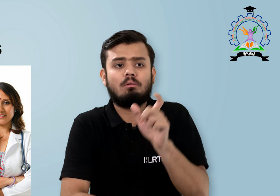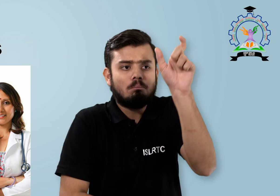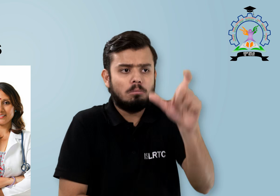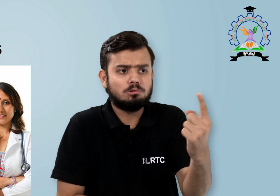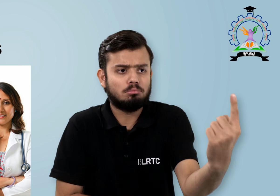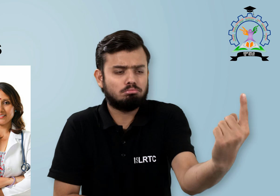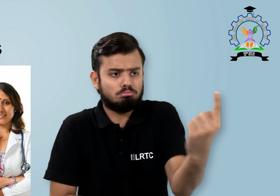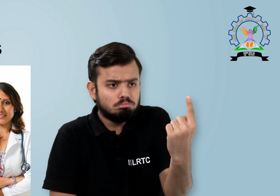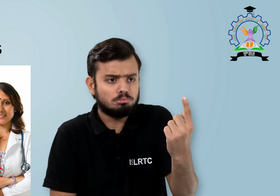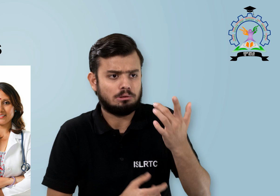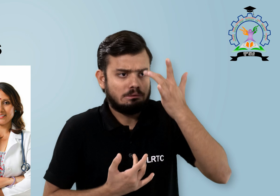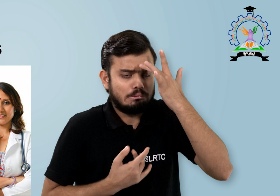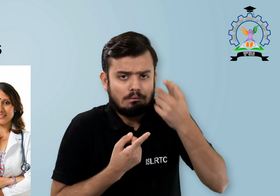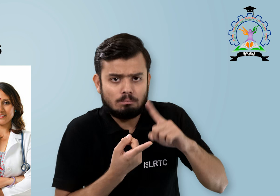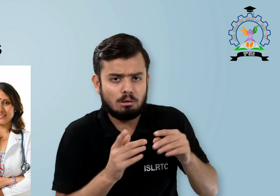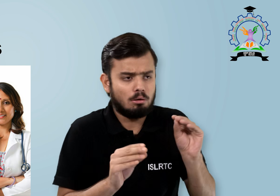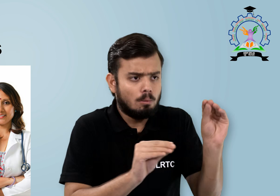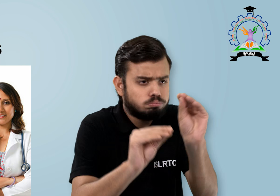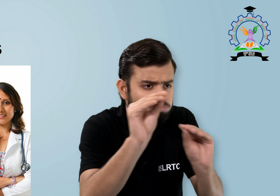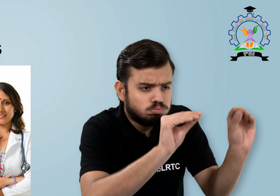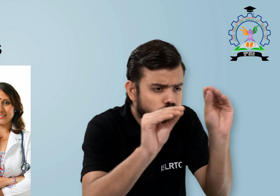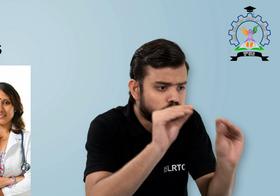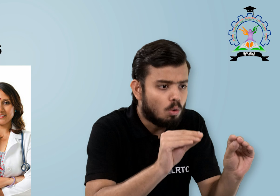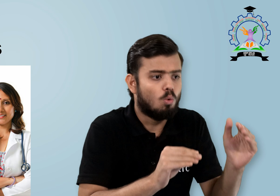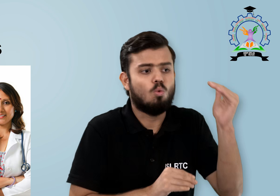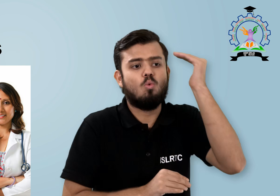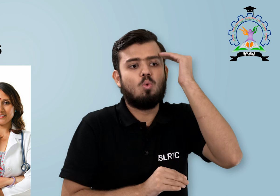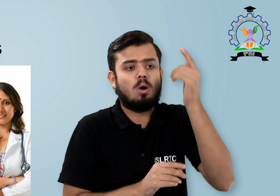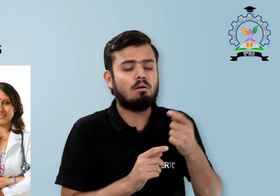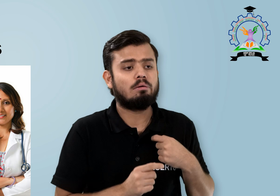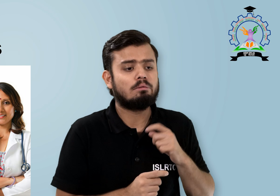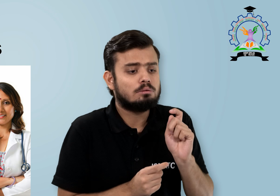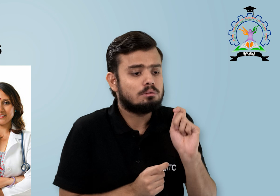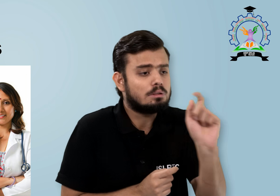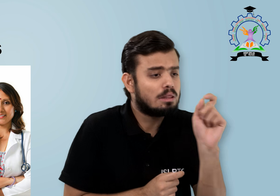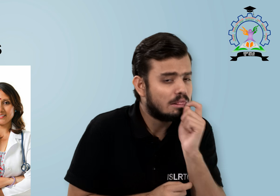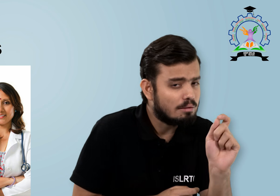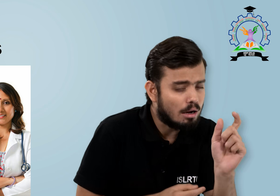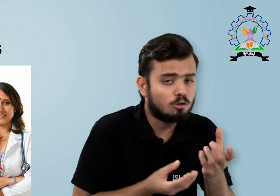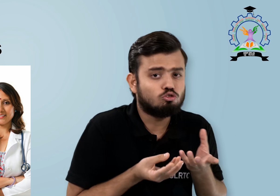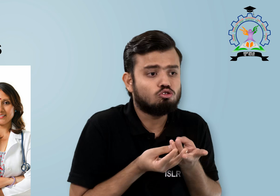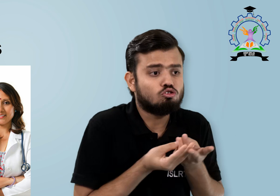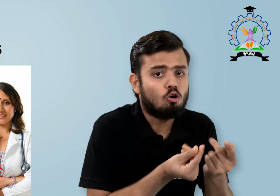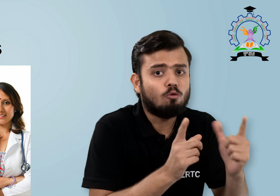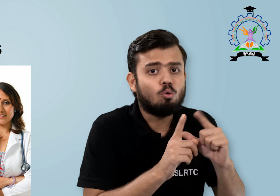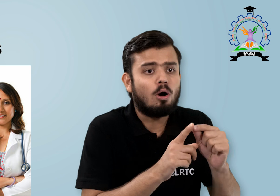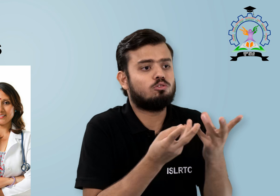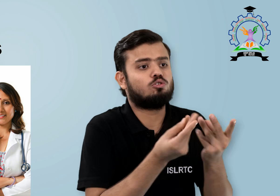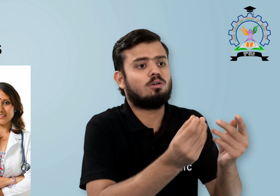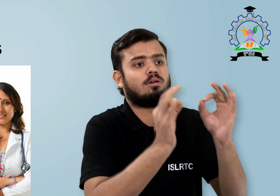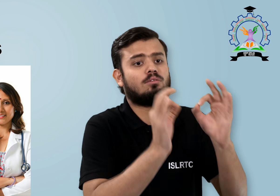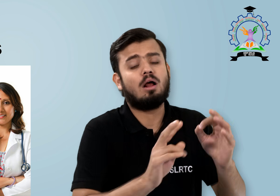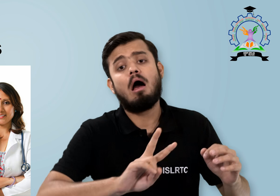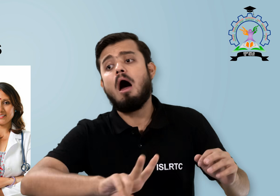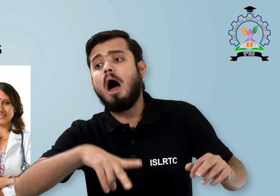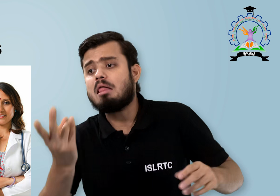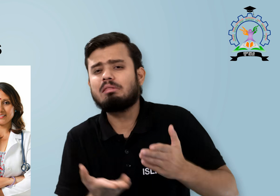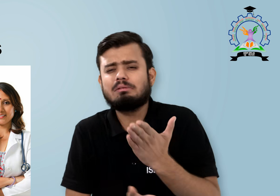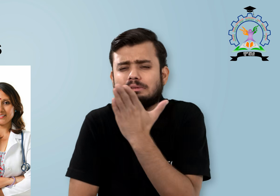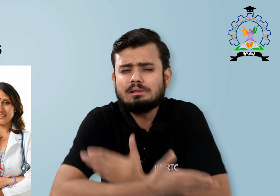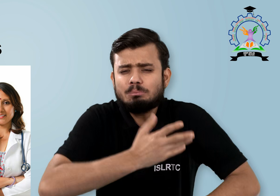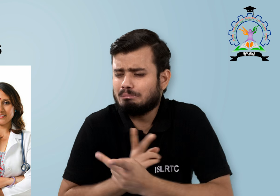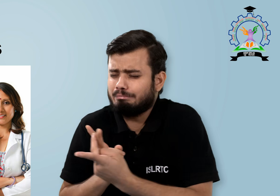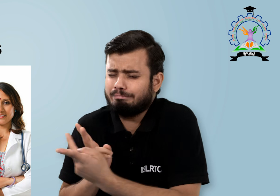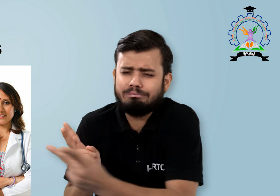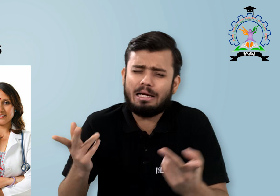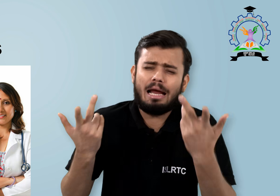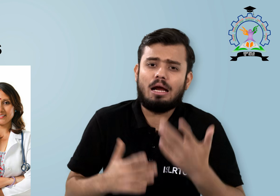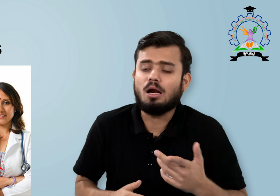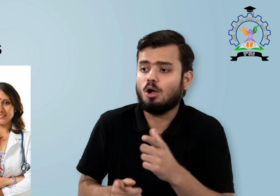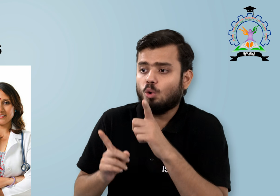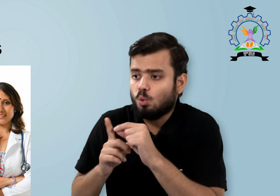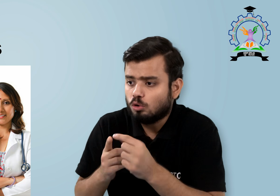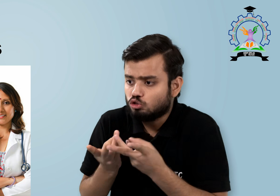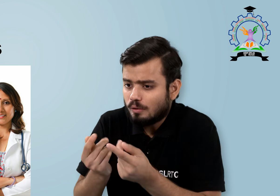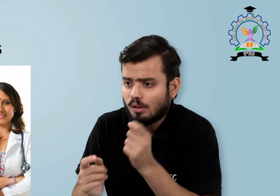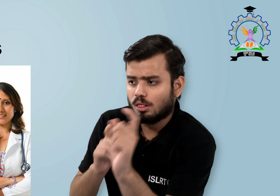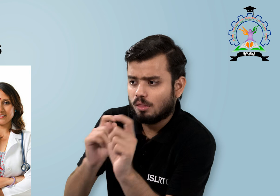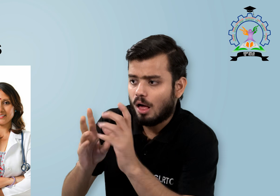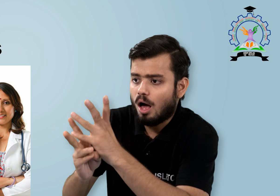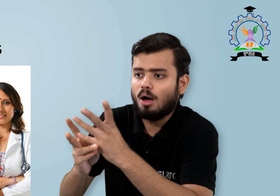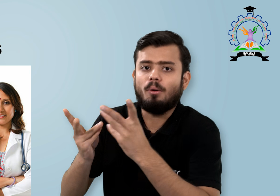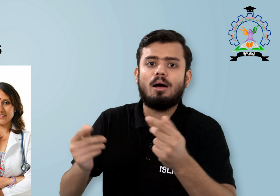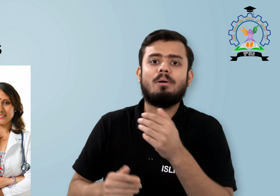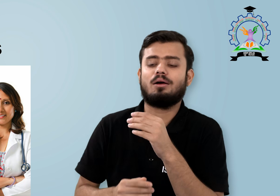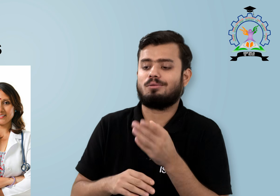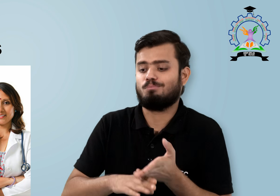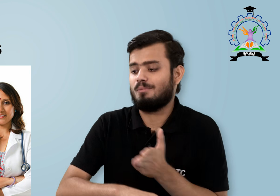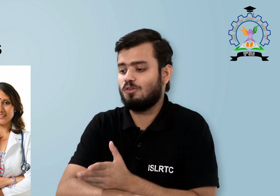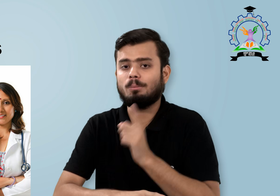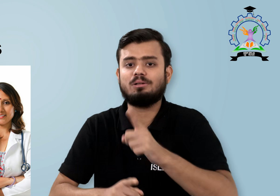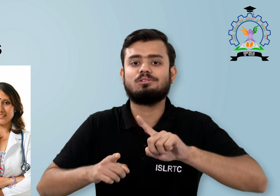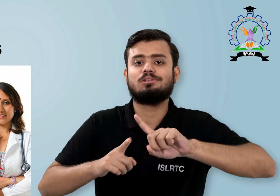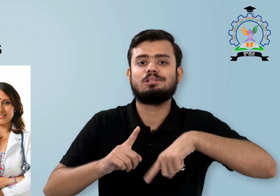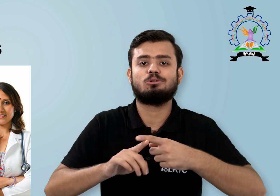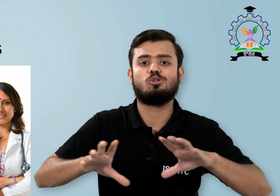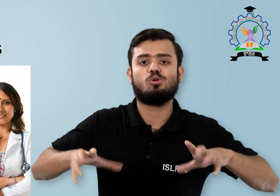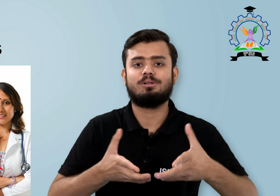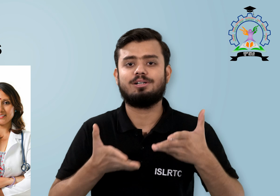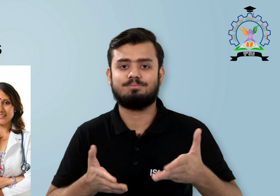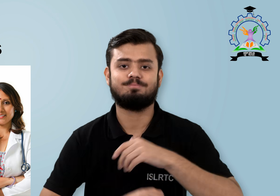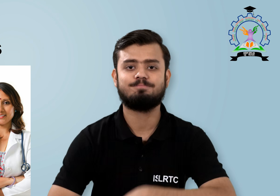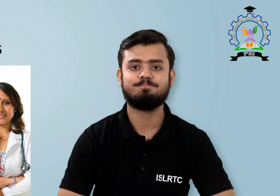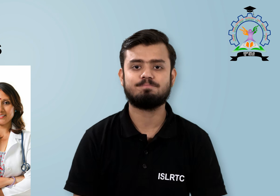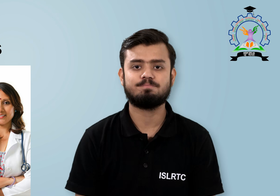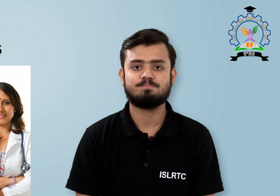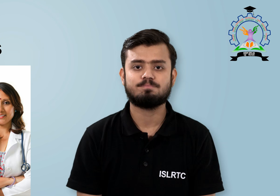They study, diagnose, treat, and prevent human illnesses, injuries, and other physical and mental impairments.